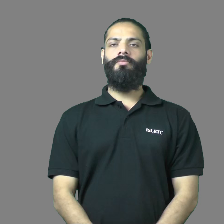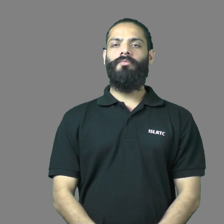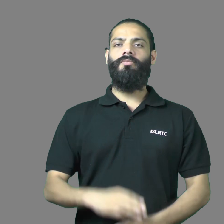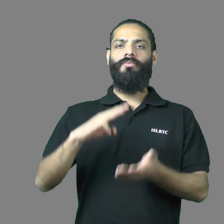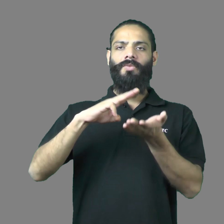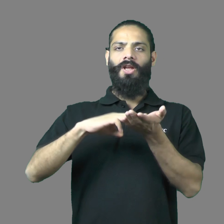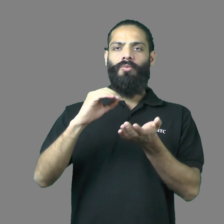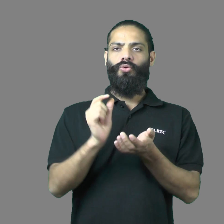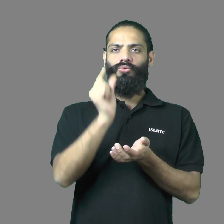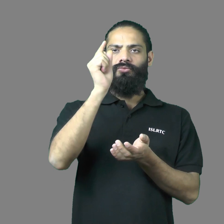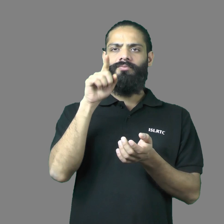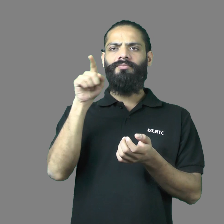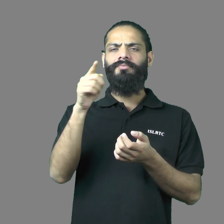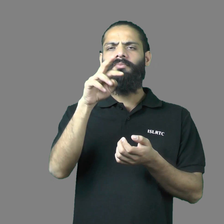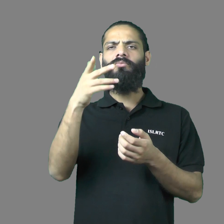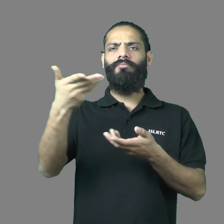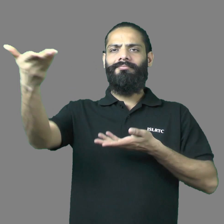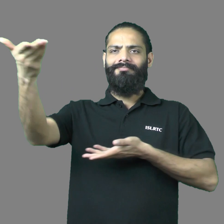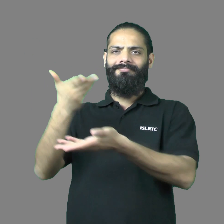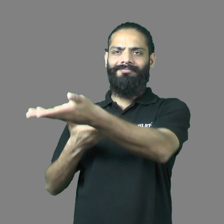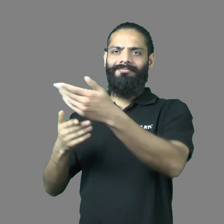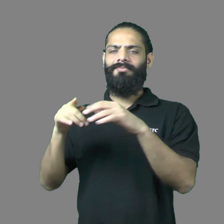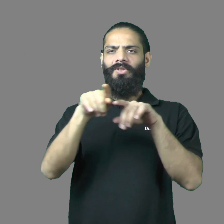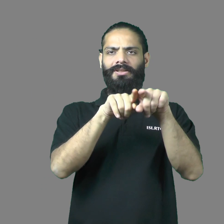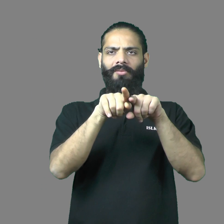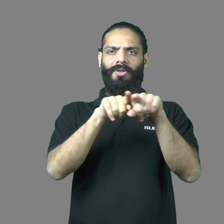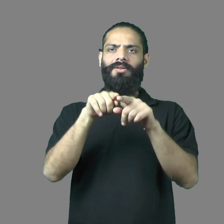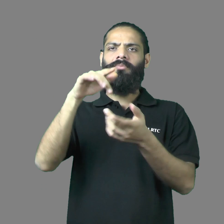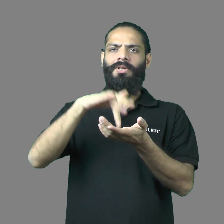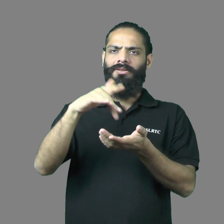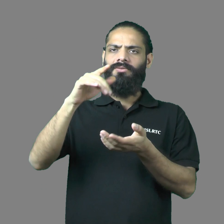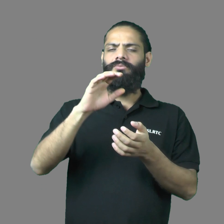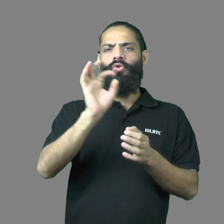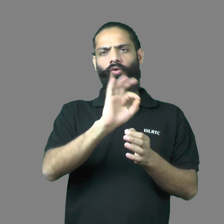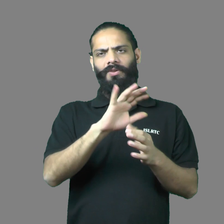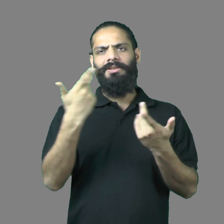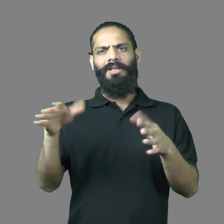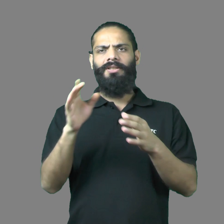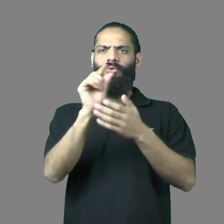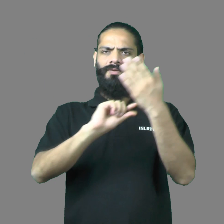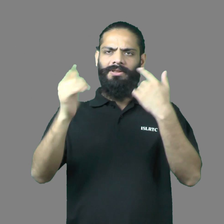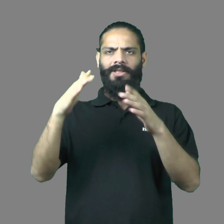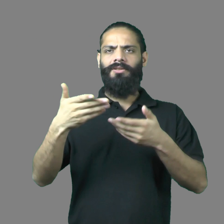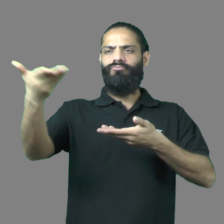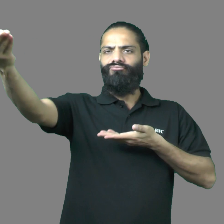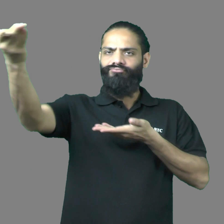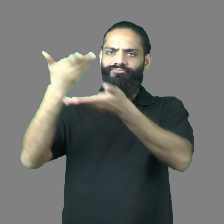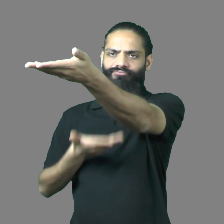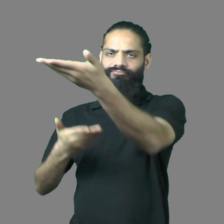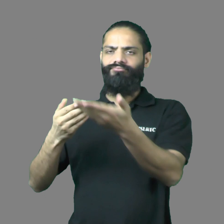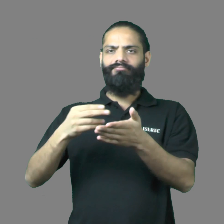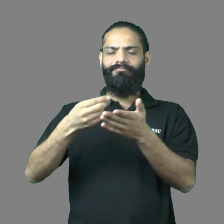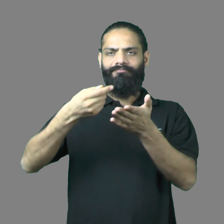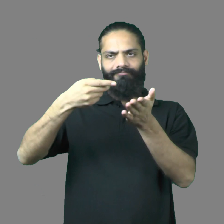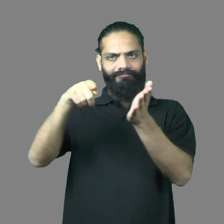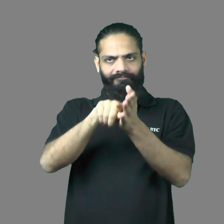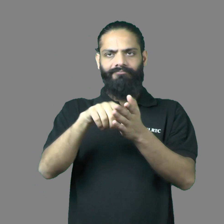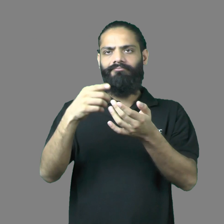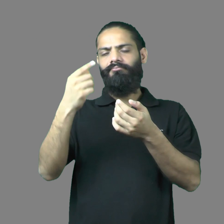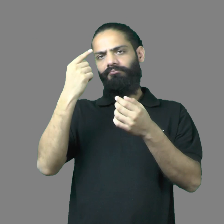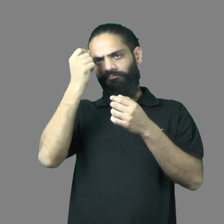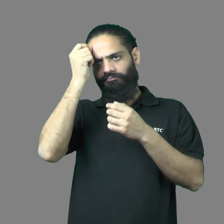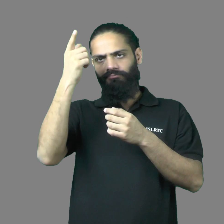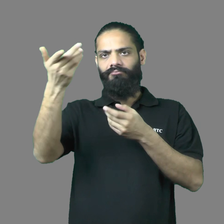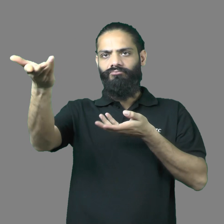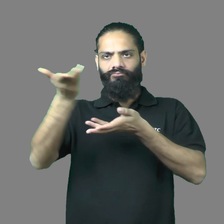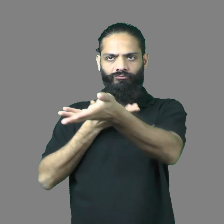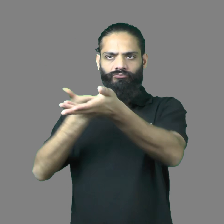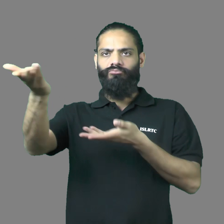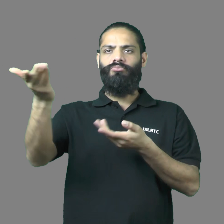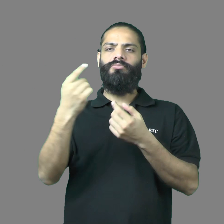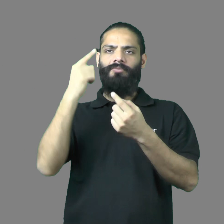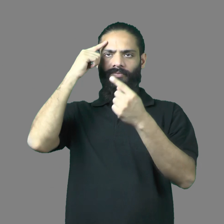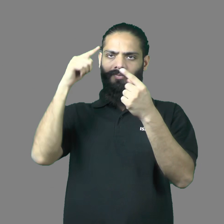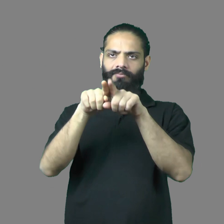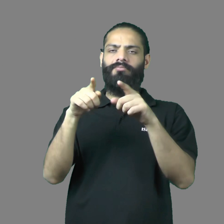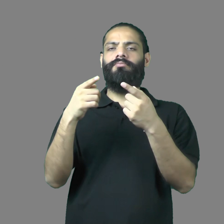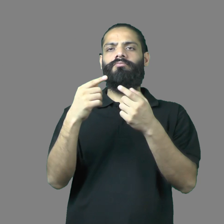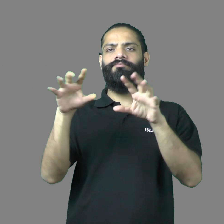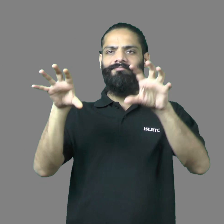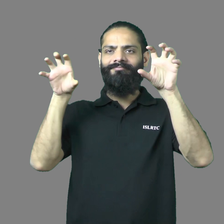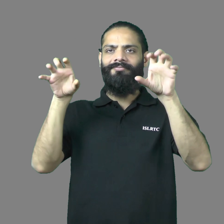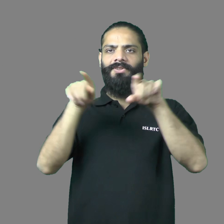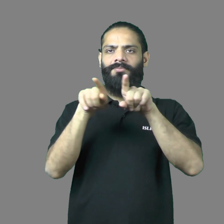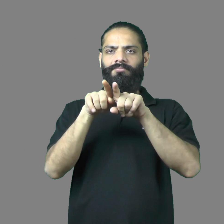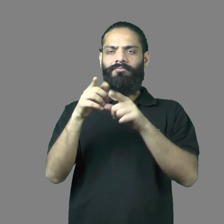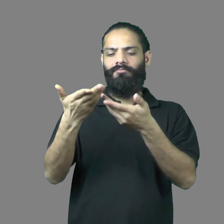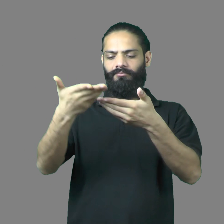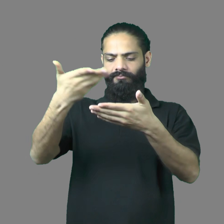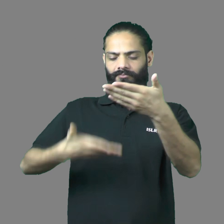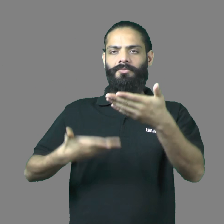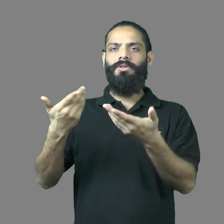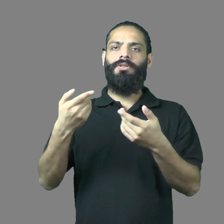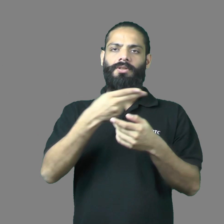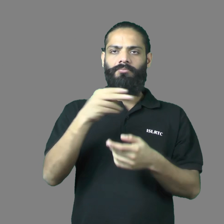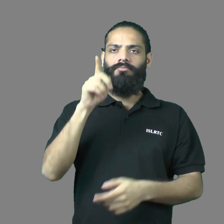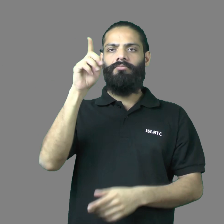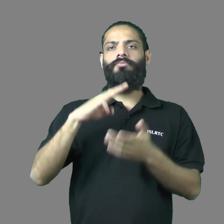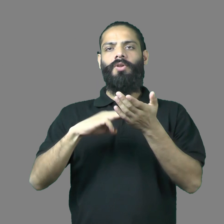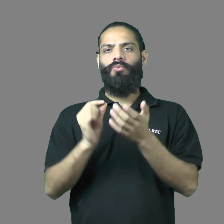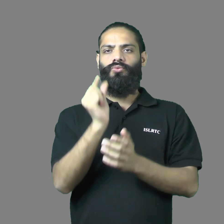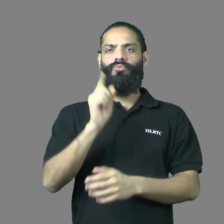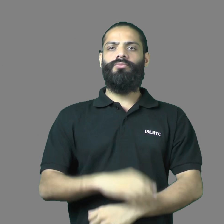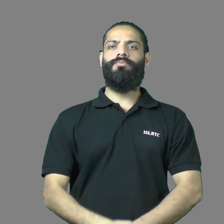Memorandum of Understanding (MoU)